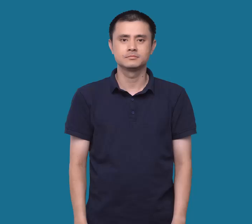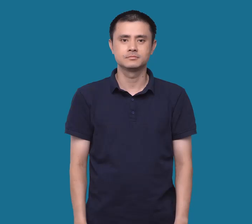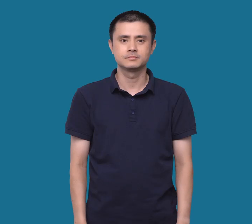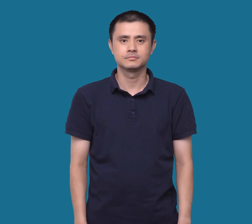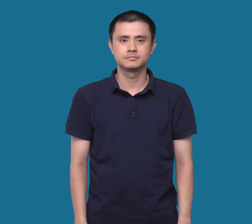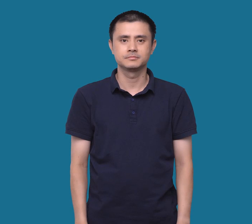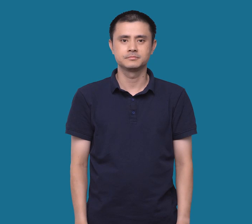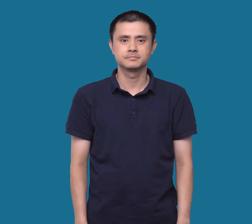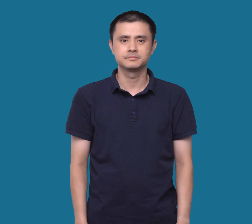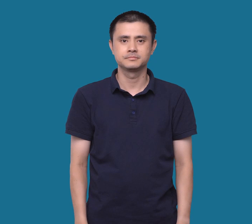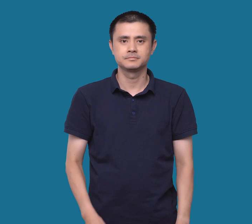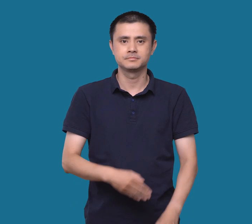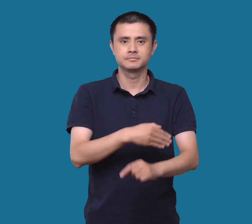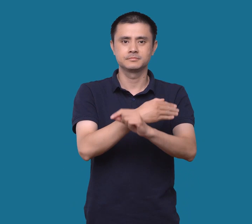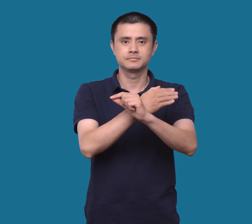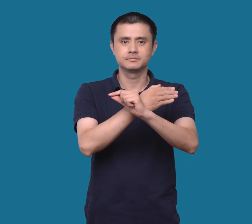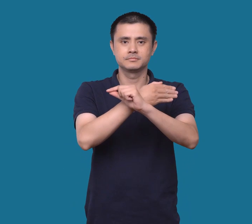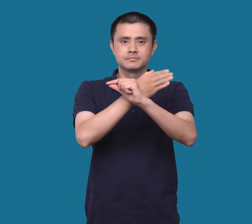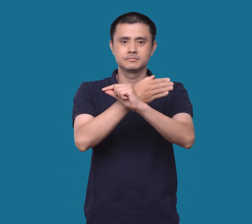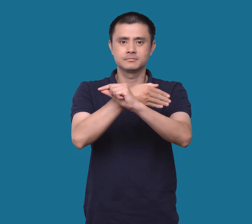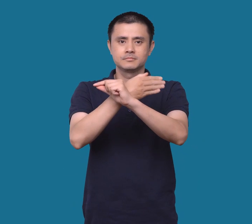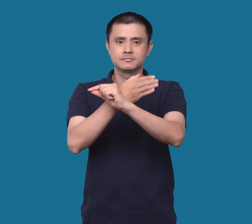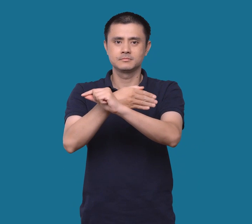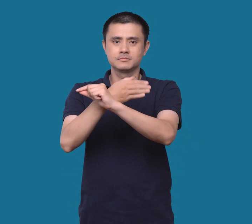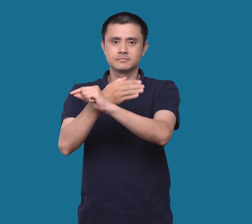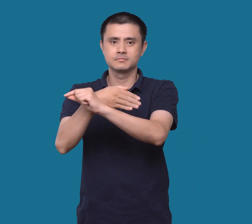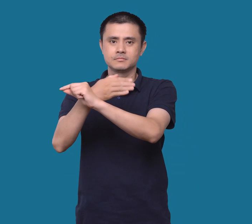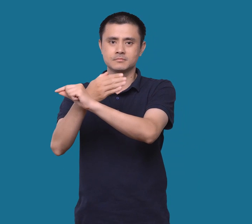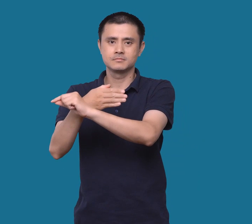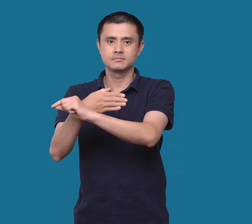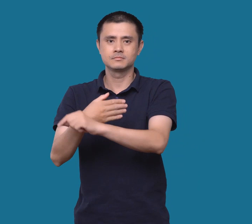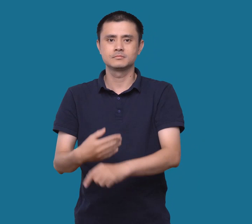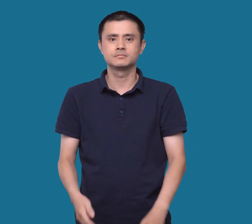chim bồ câu